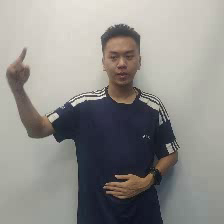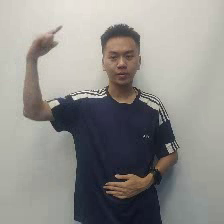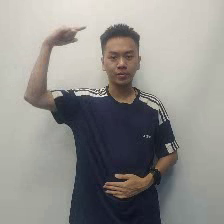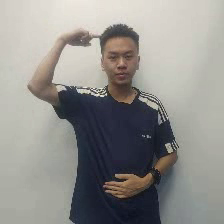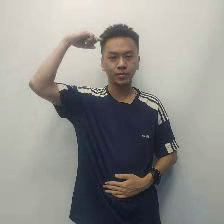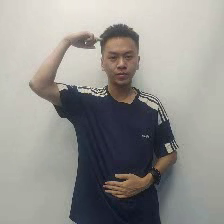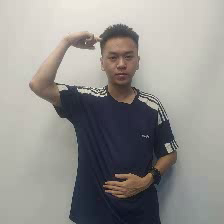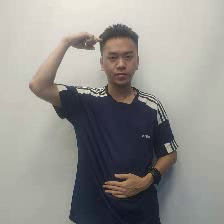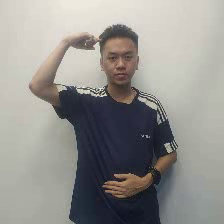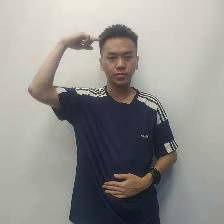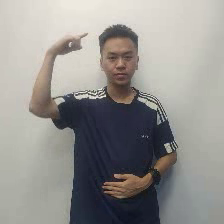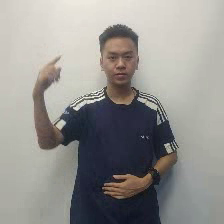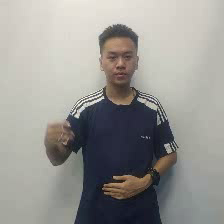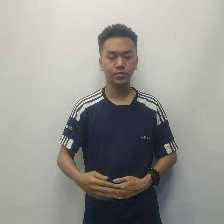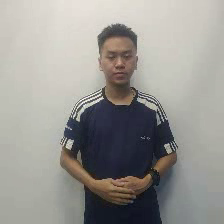Đầu